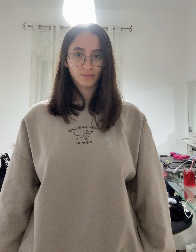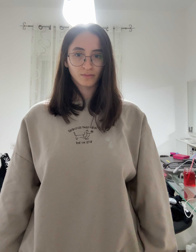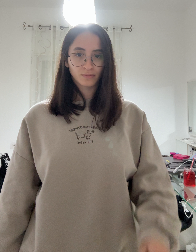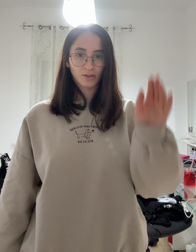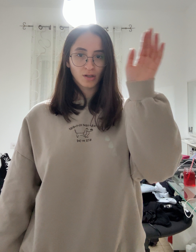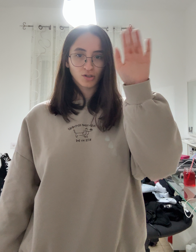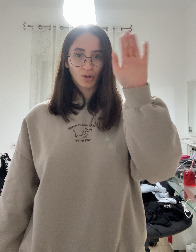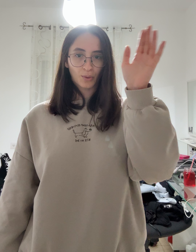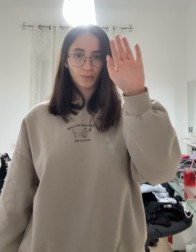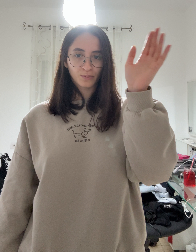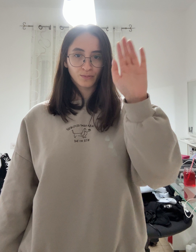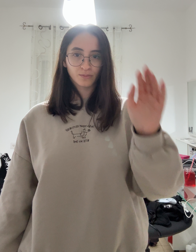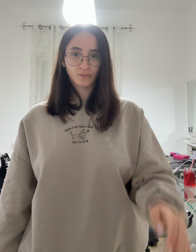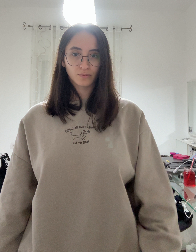שלום